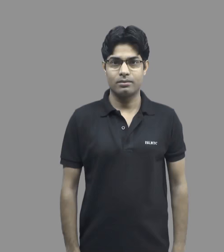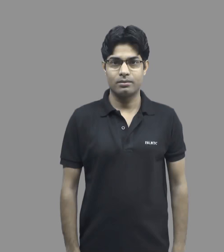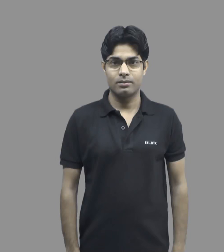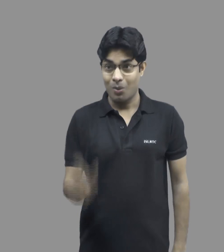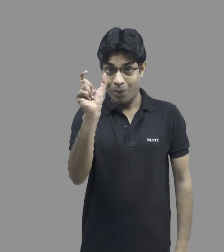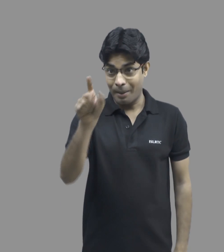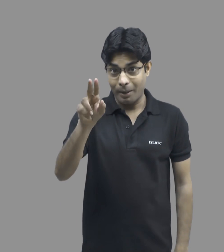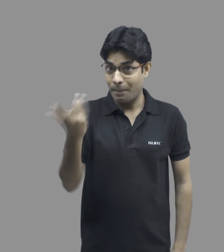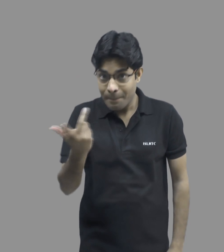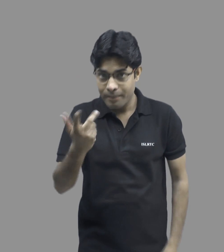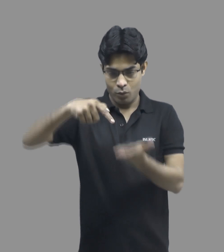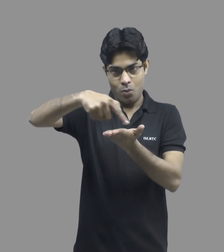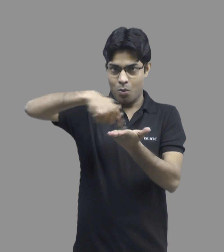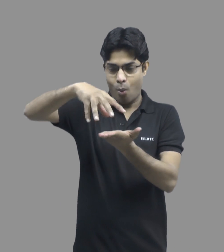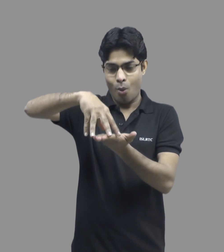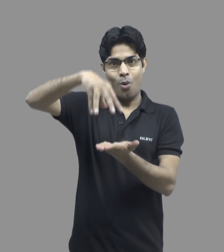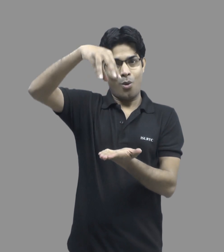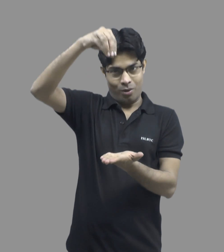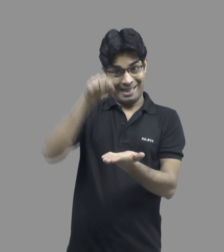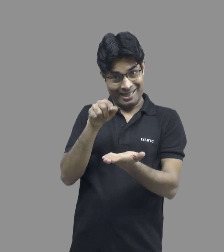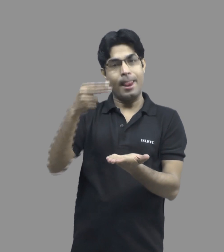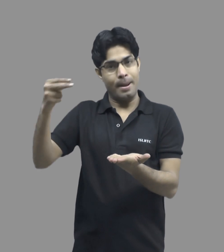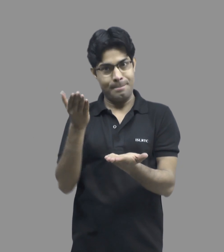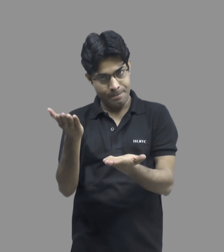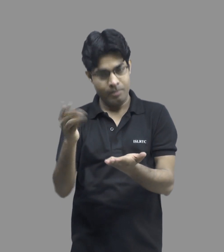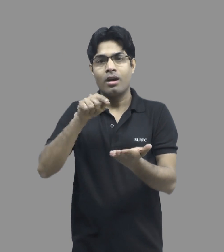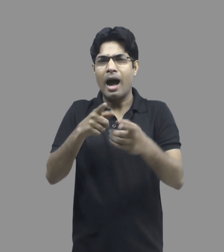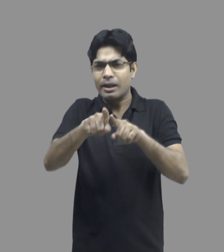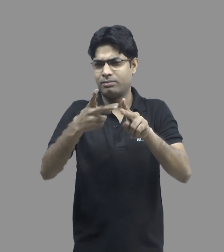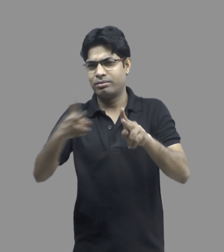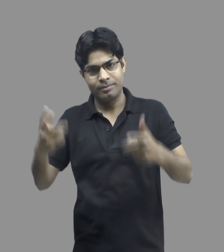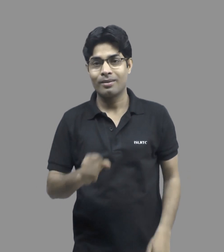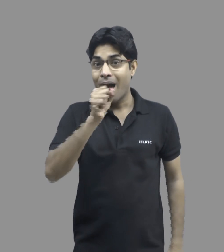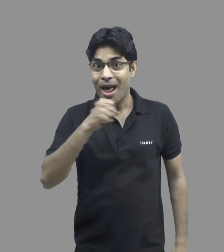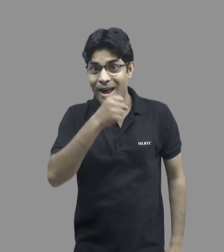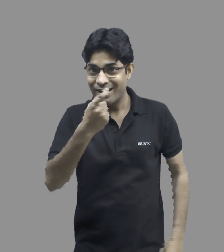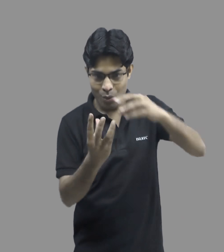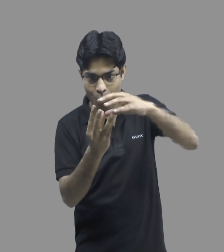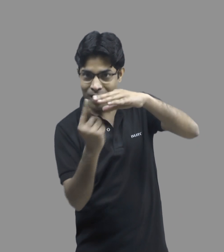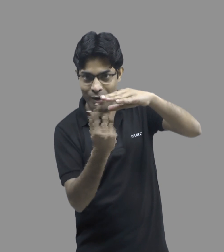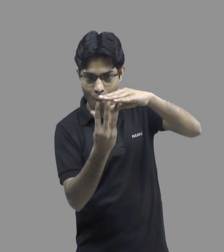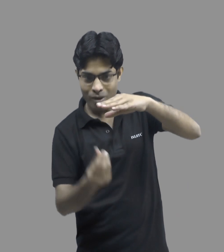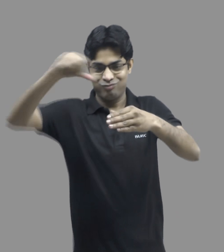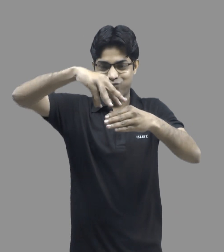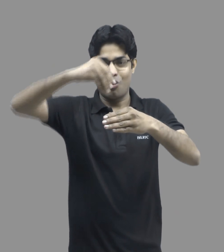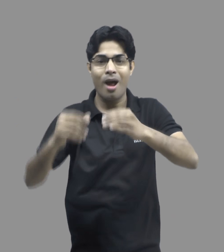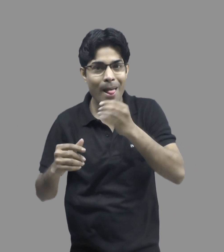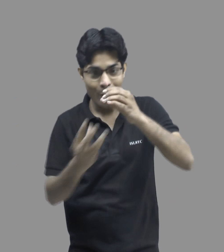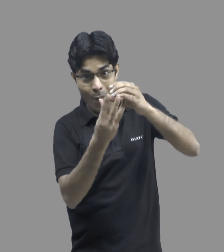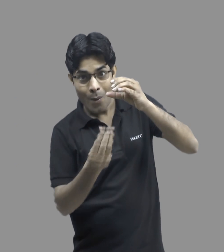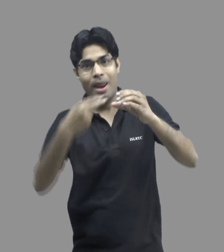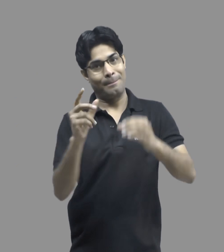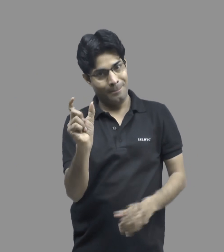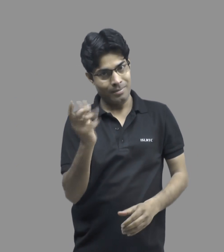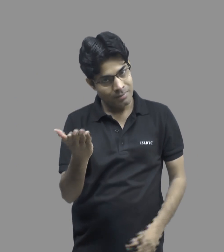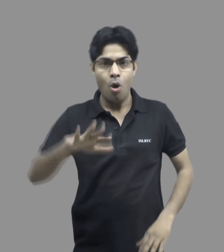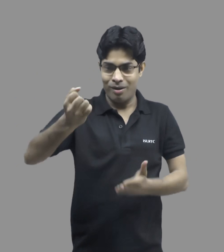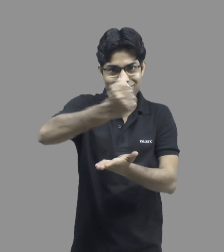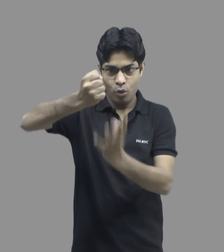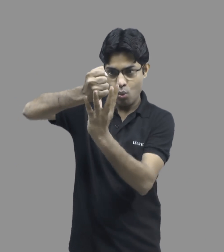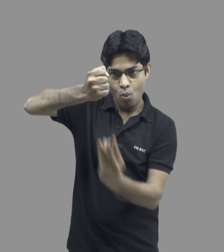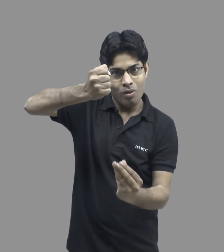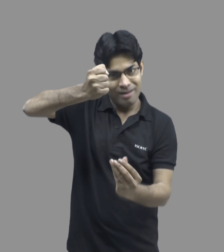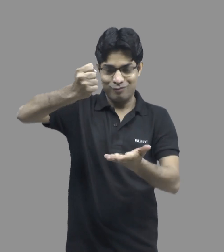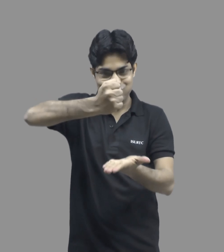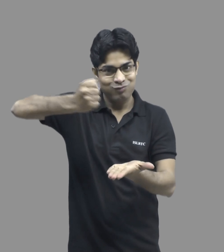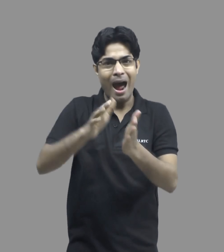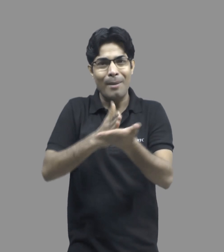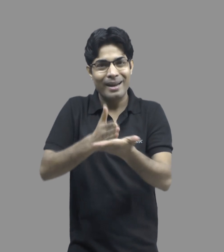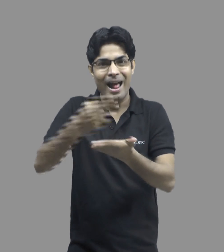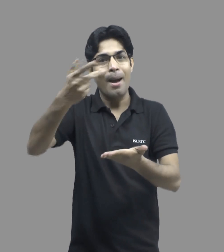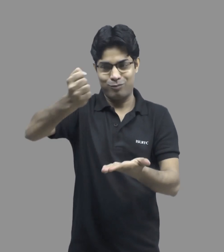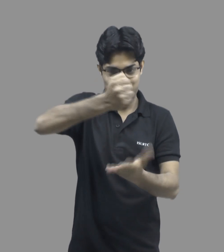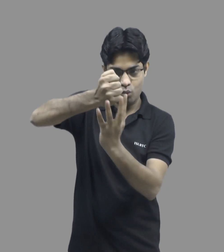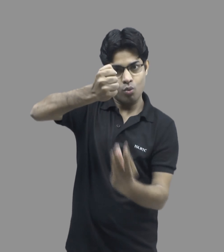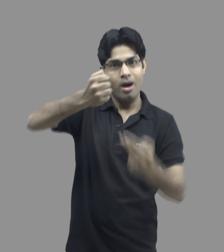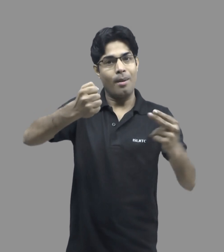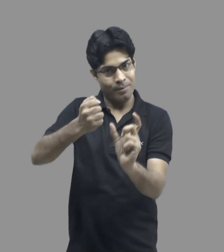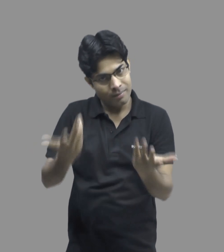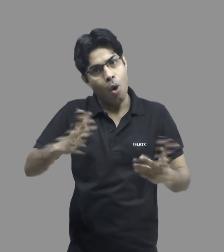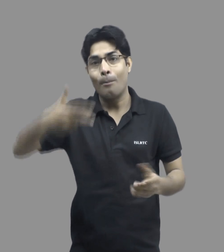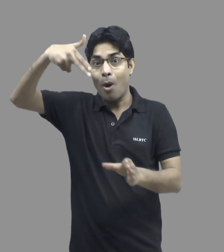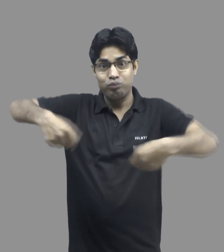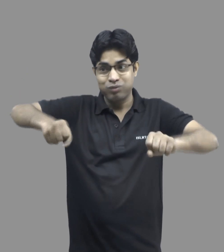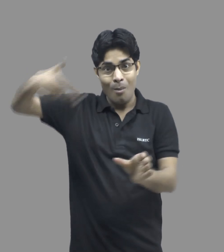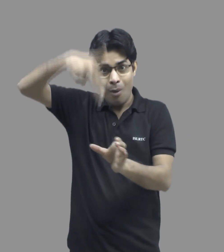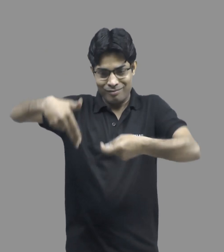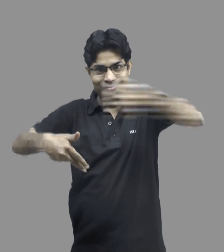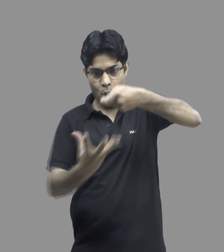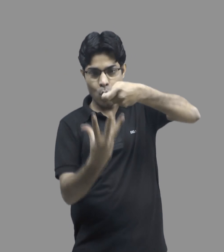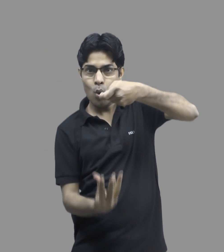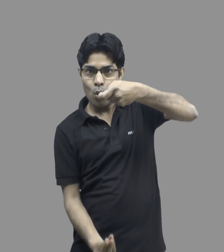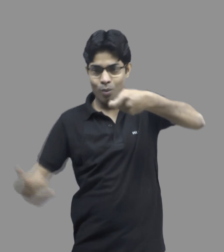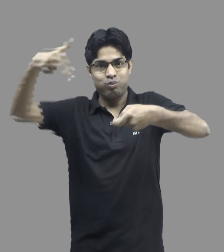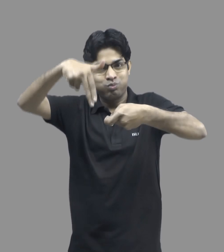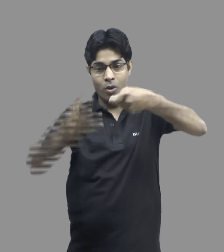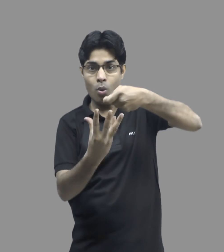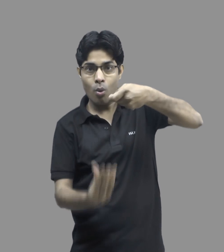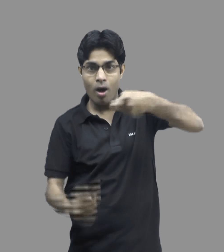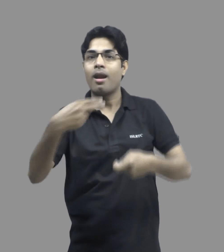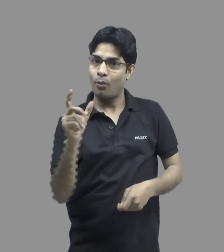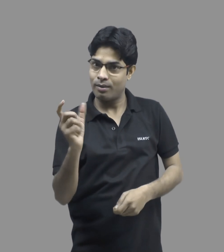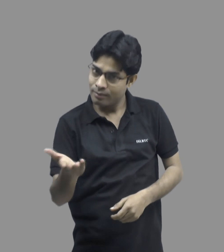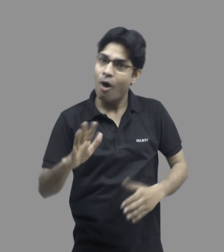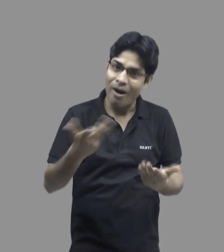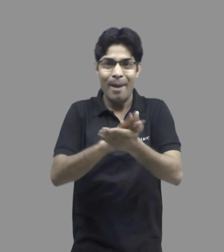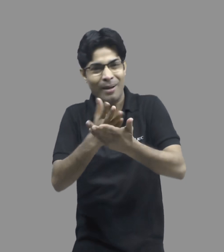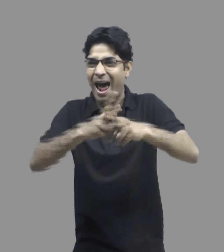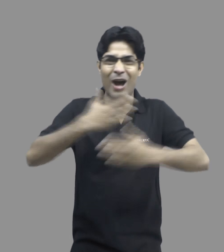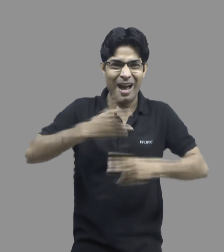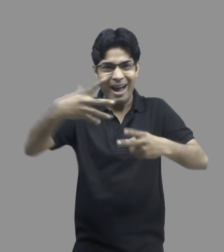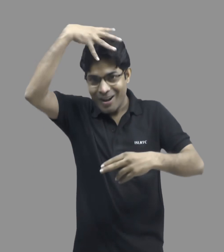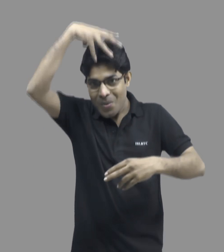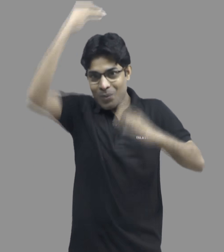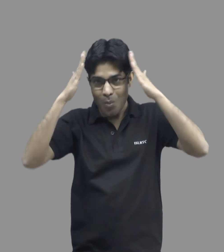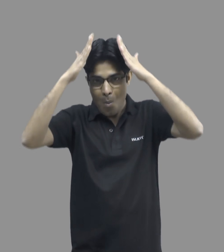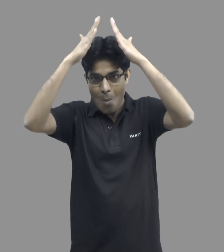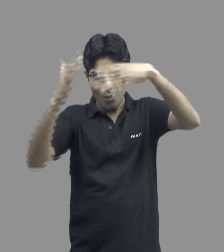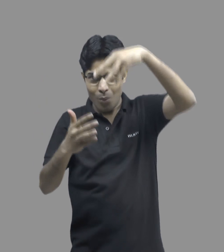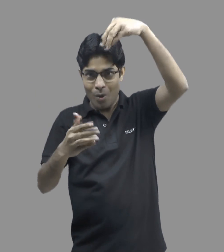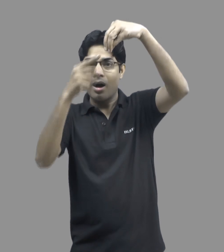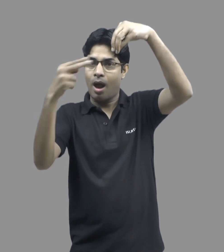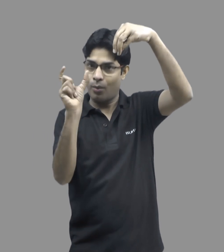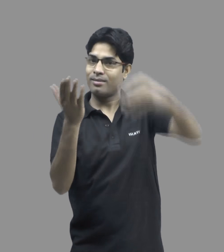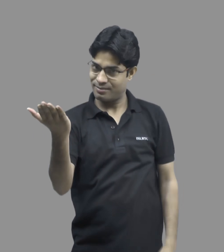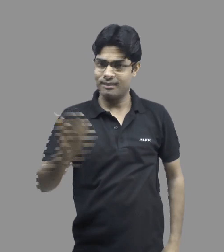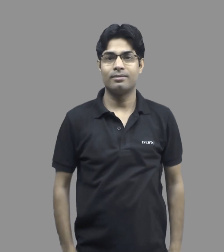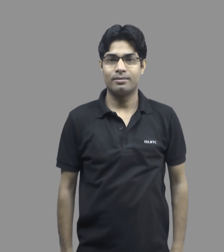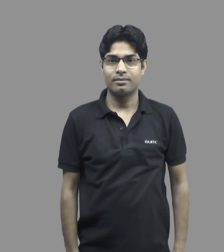Cone